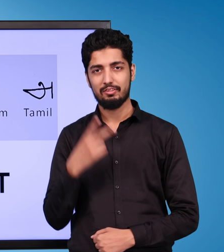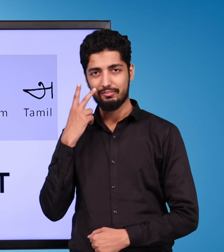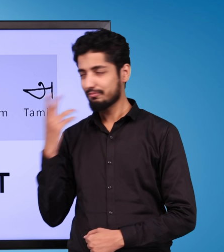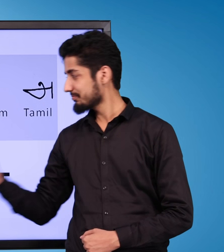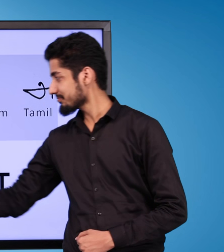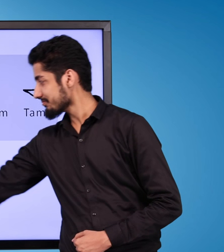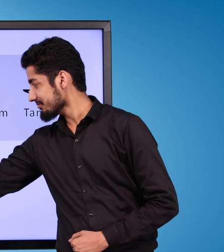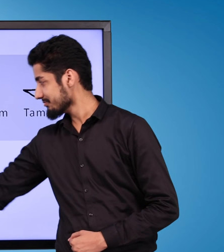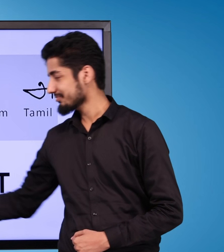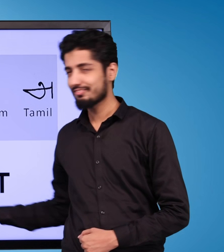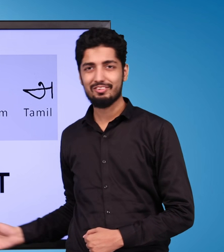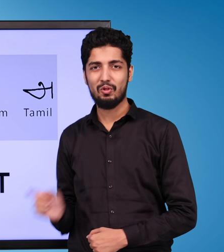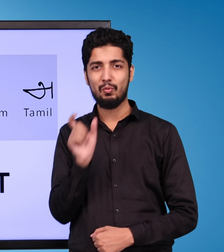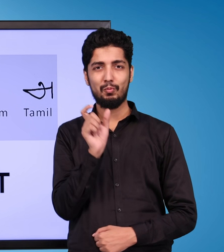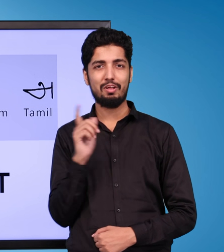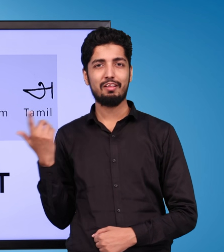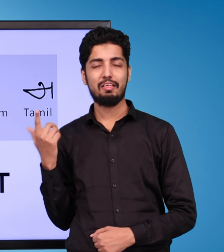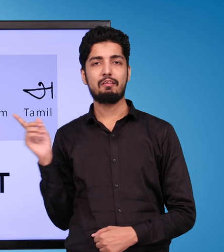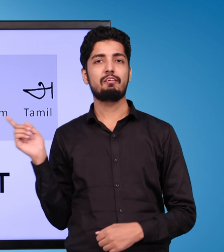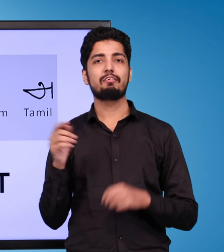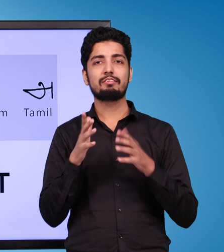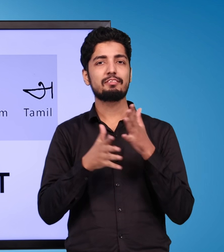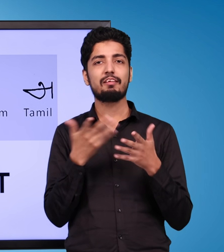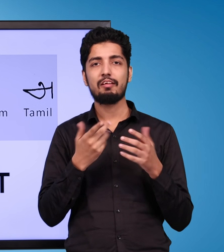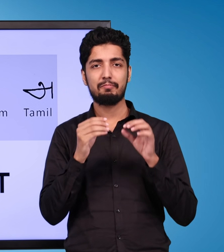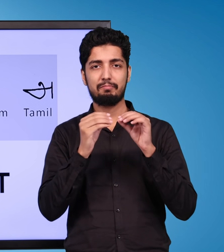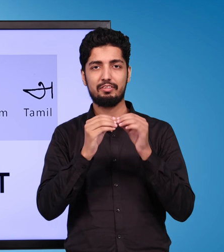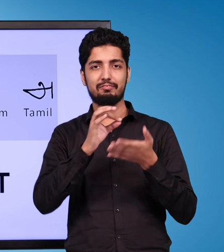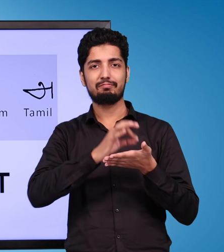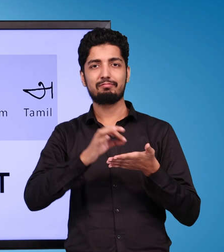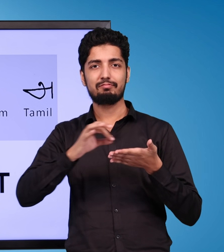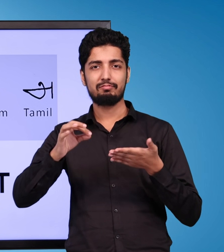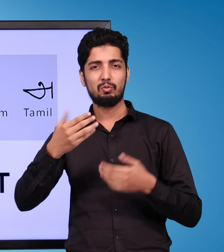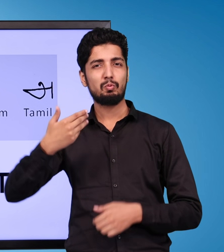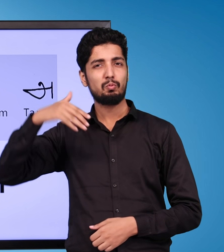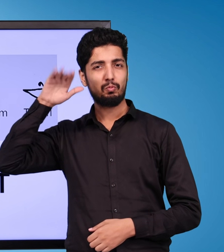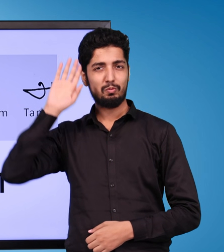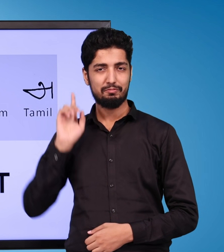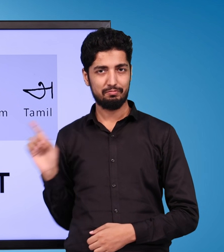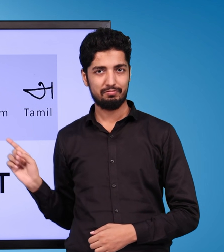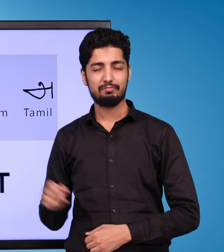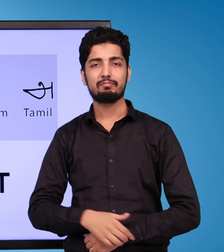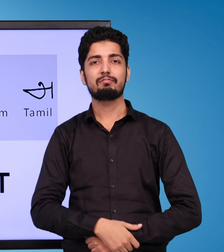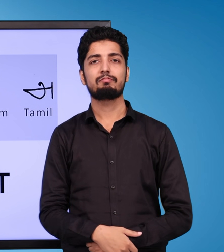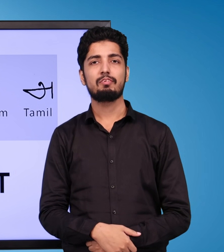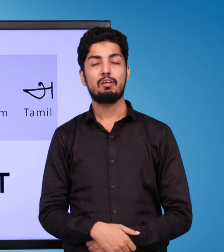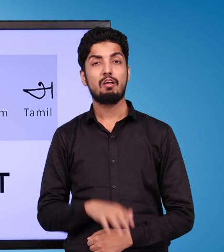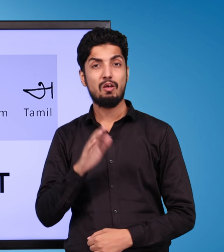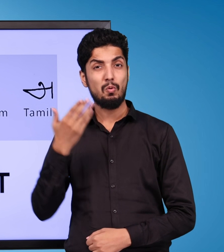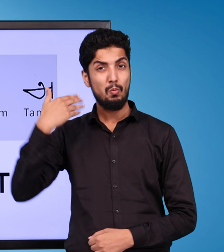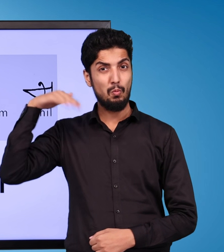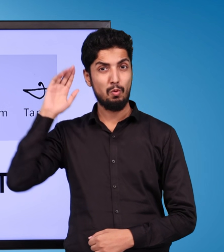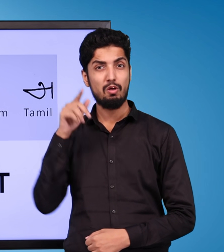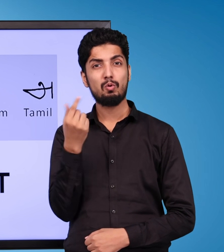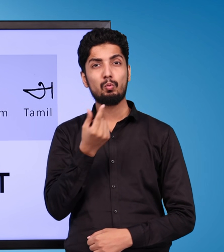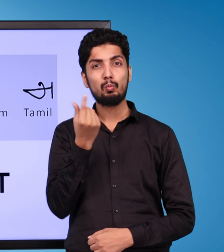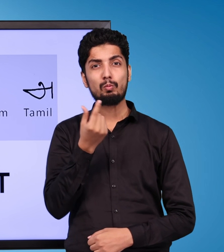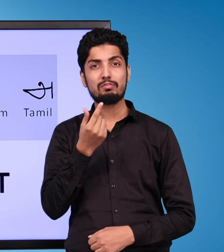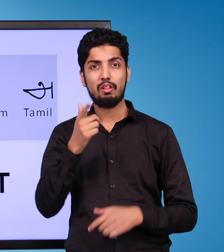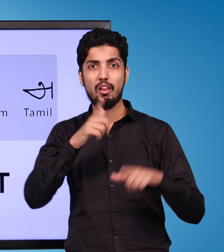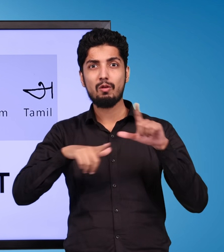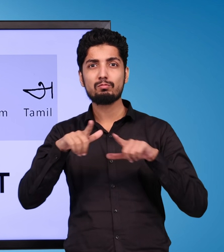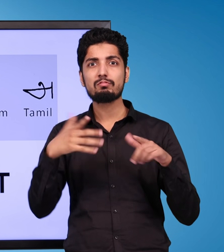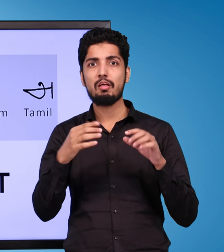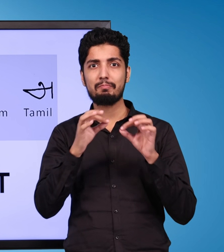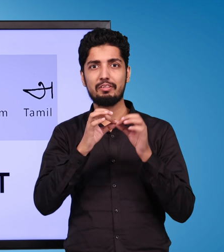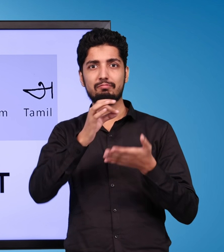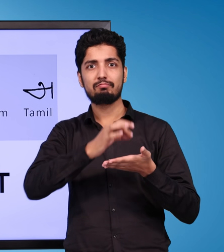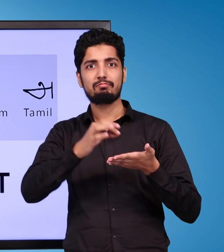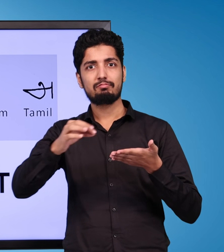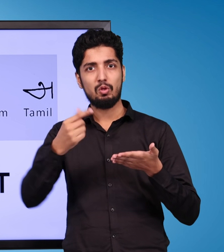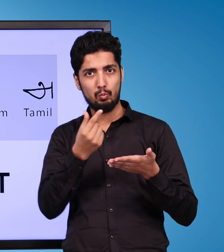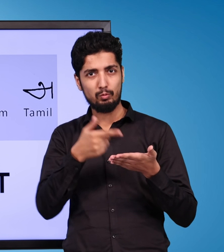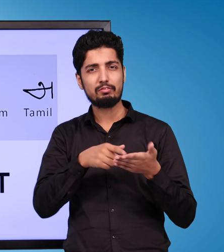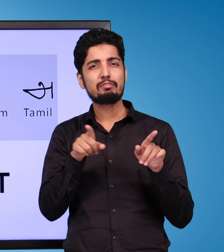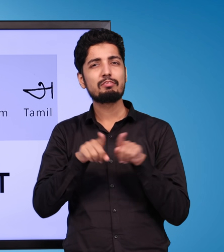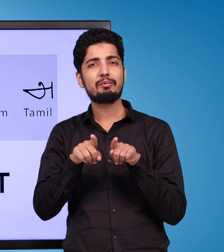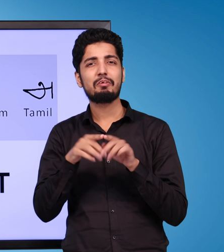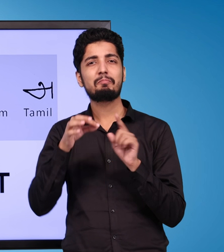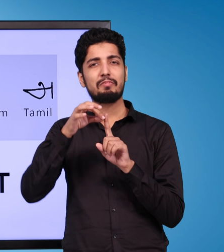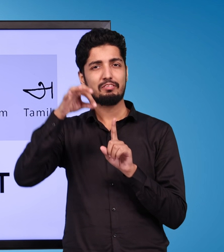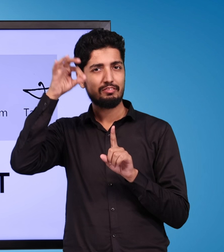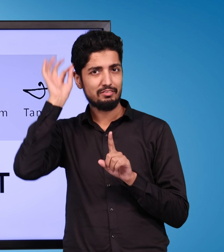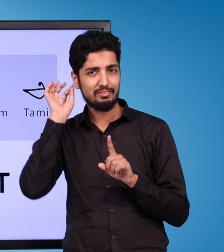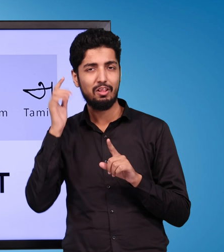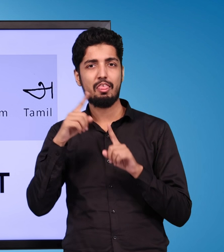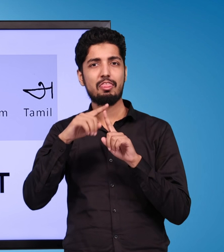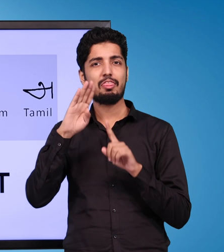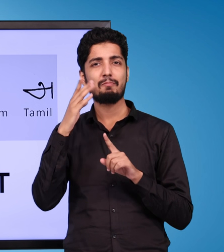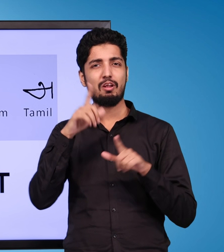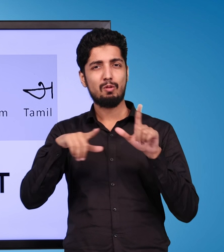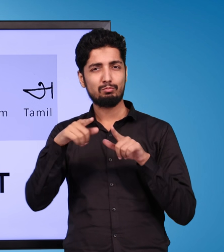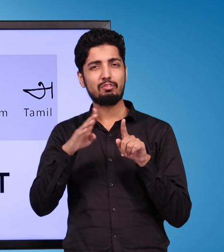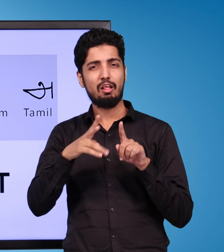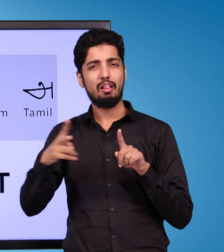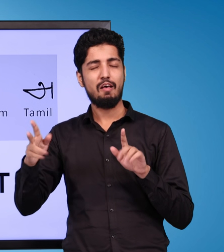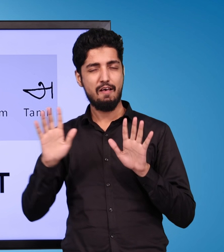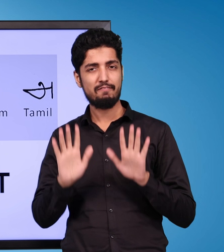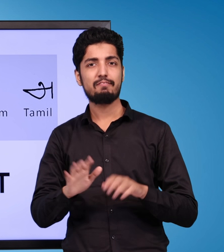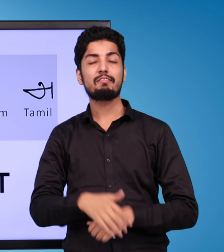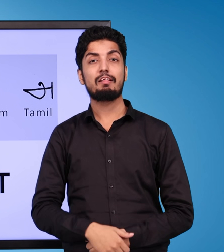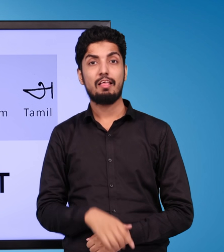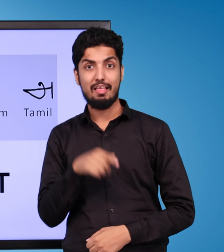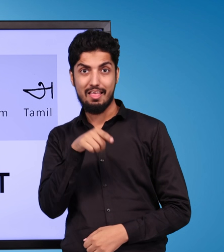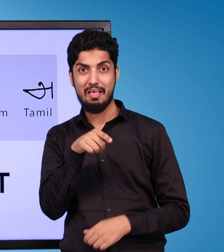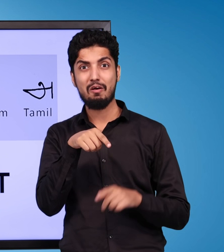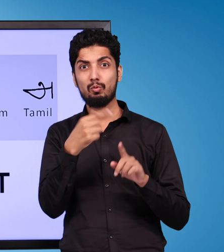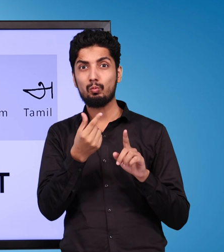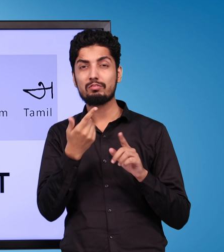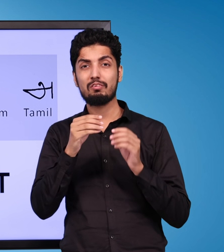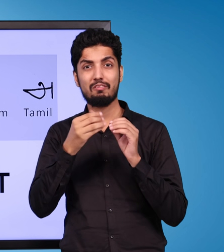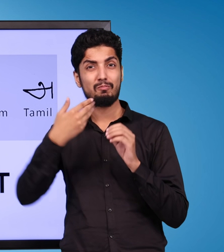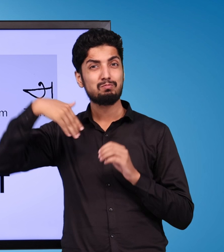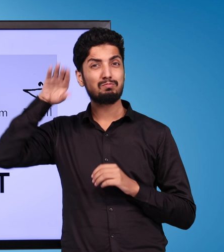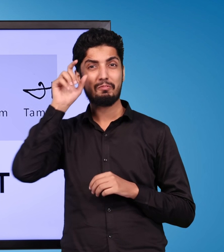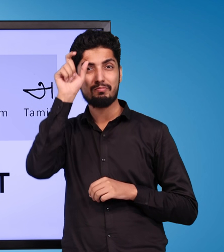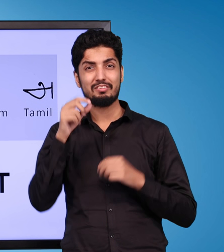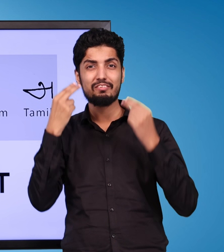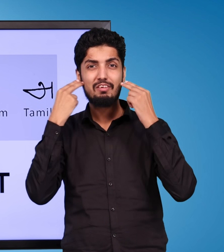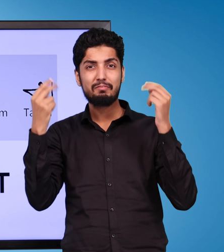Brahmi (script) This sign means Brahmi script. Brahmi script was used to write languages like Prakrit, Tamil, etc.